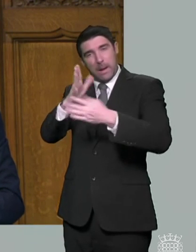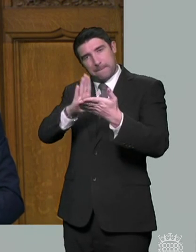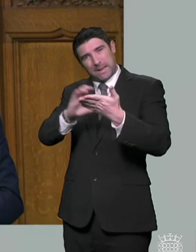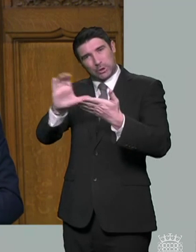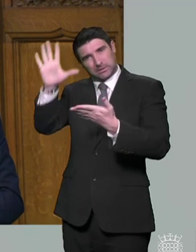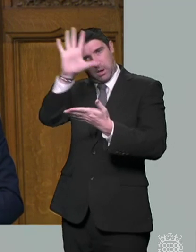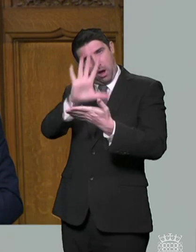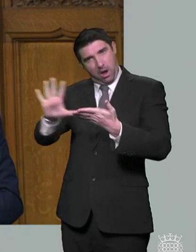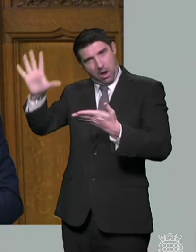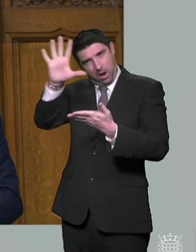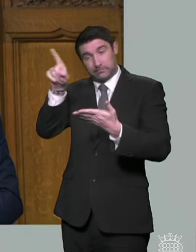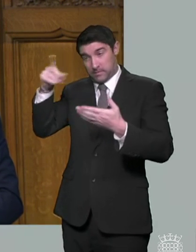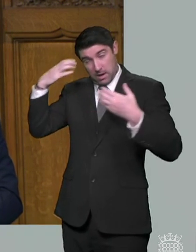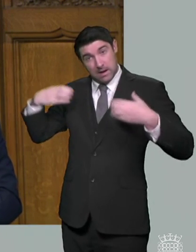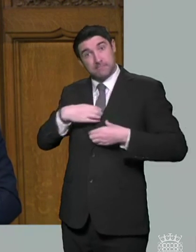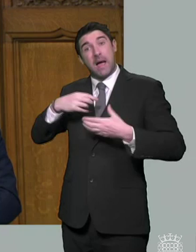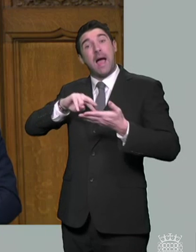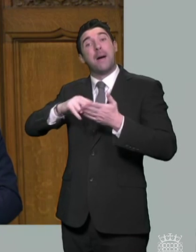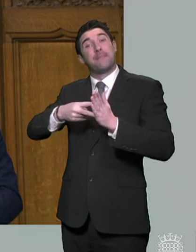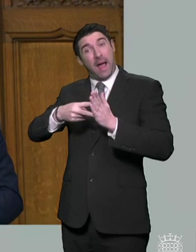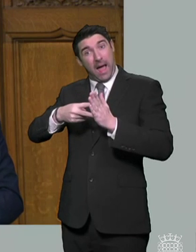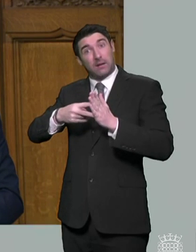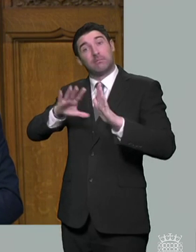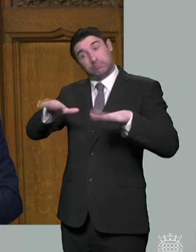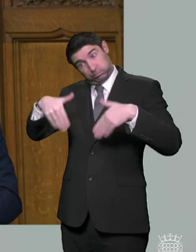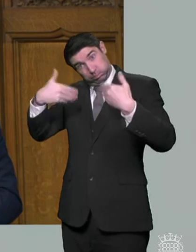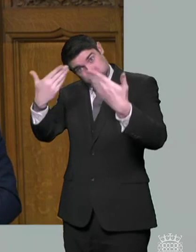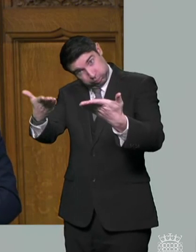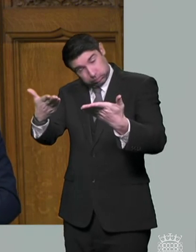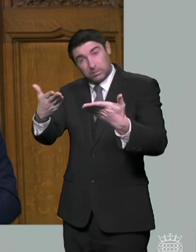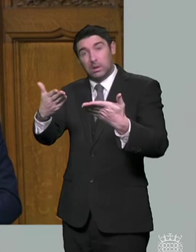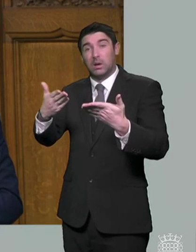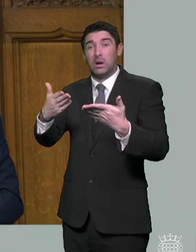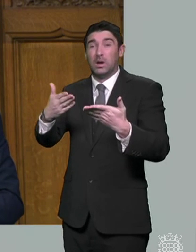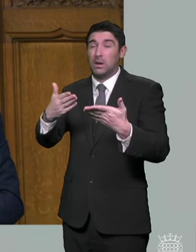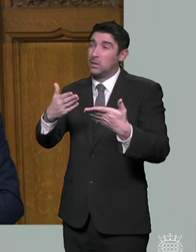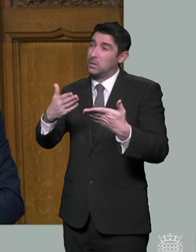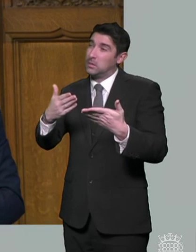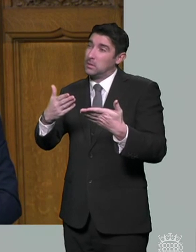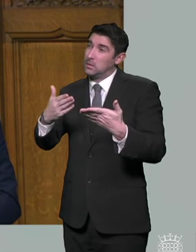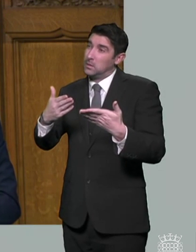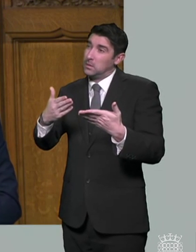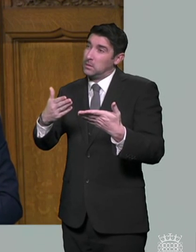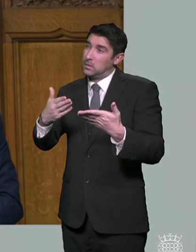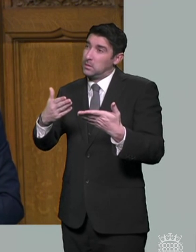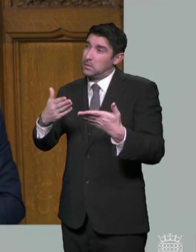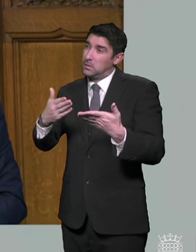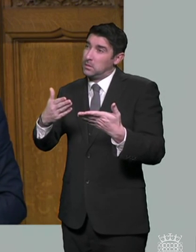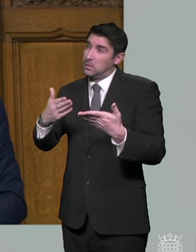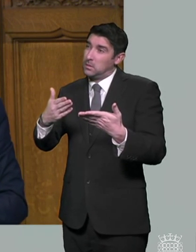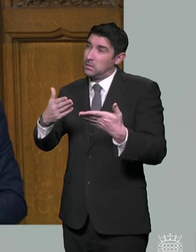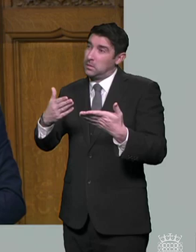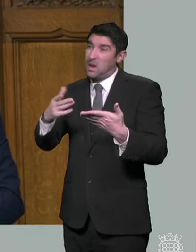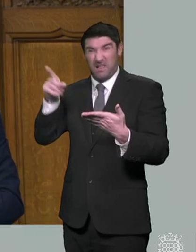The Mayor’s plan is an attack on jobs and opportunity; it is based on flawed data and should be scrapped.